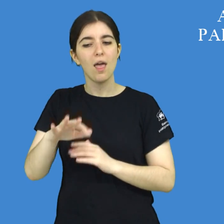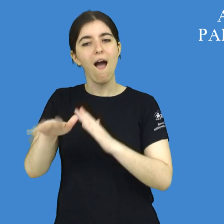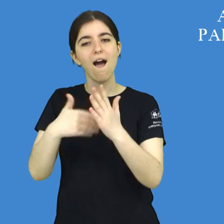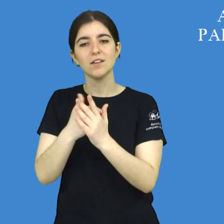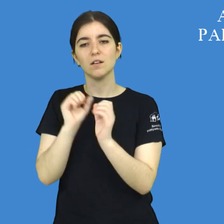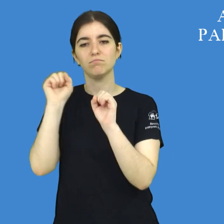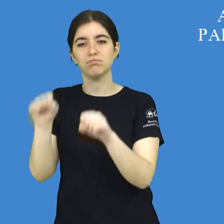hasta